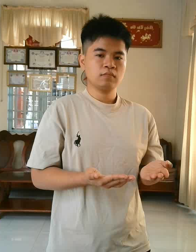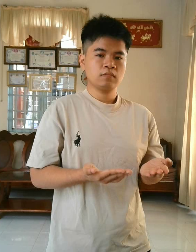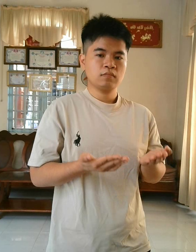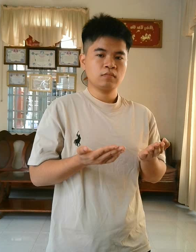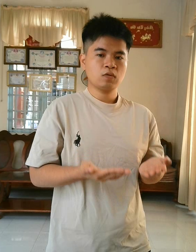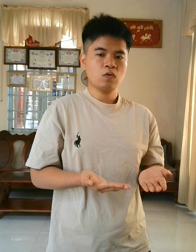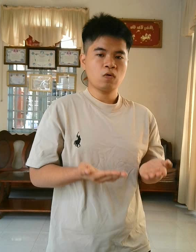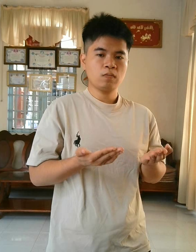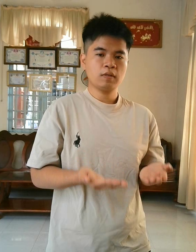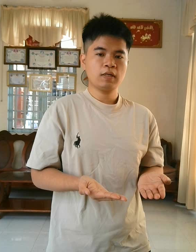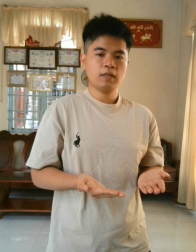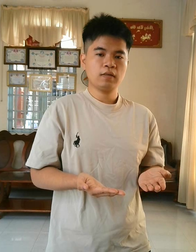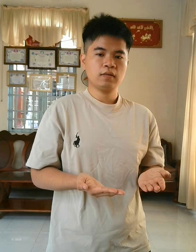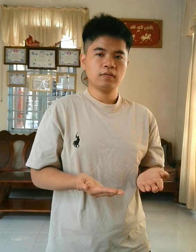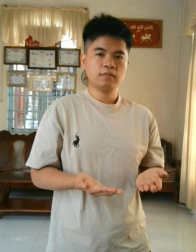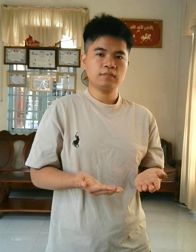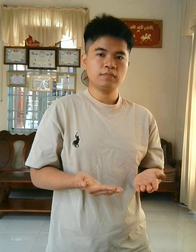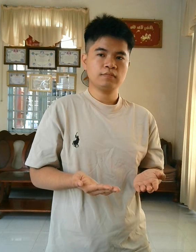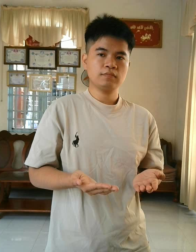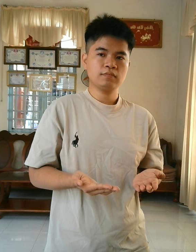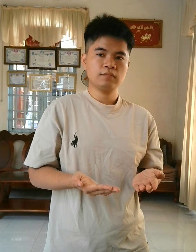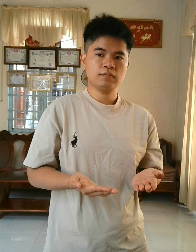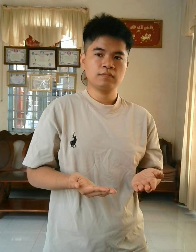hom nay